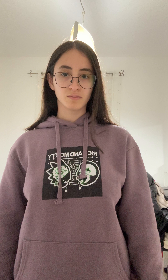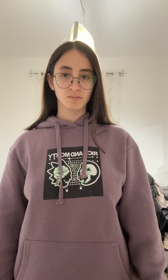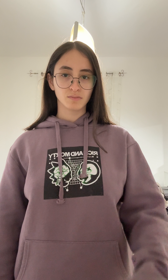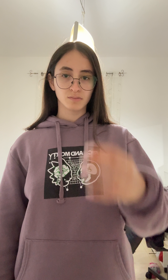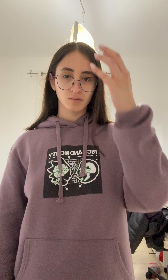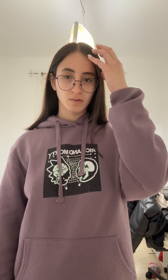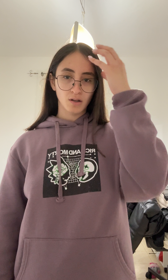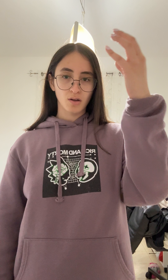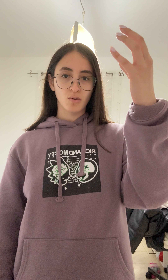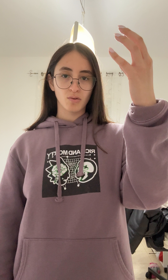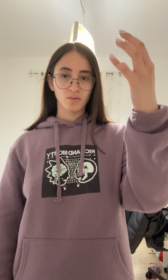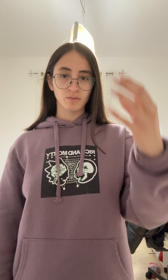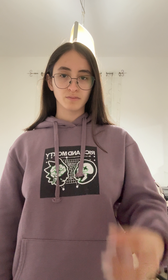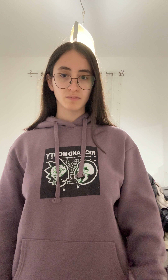לאהוב